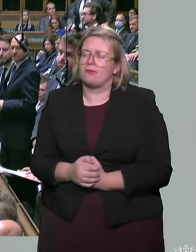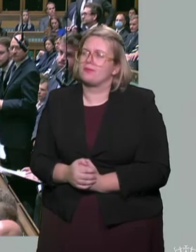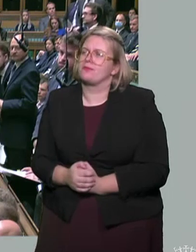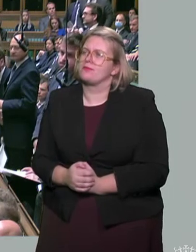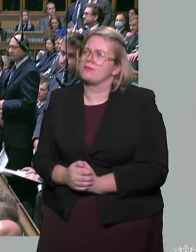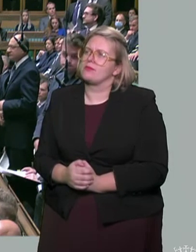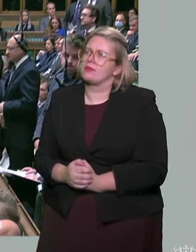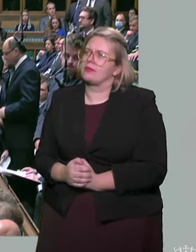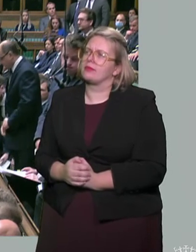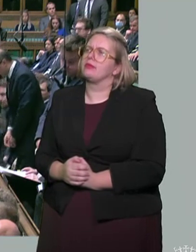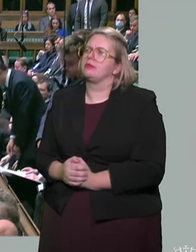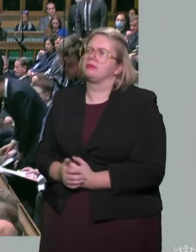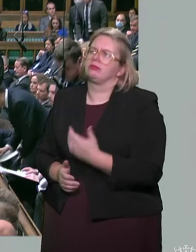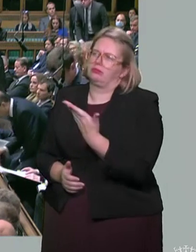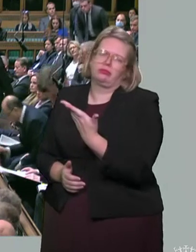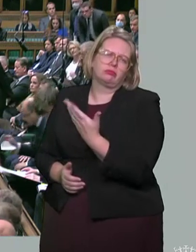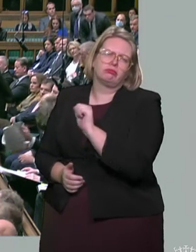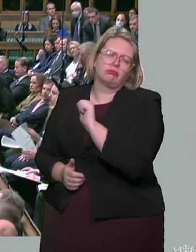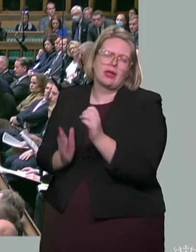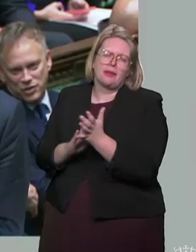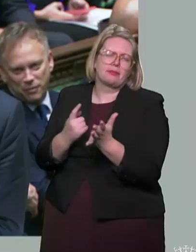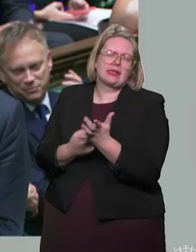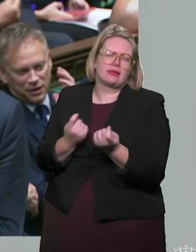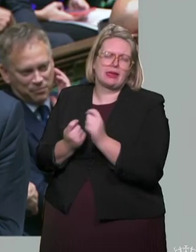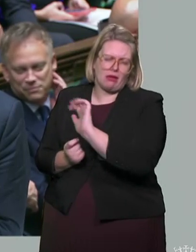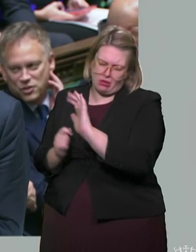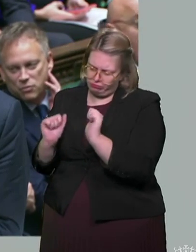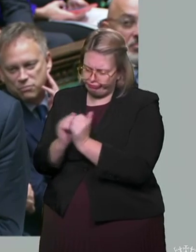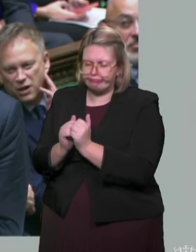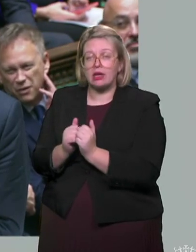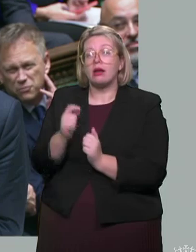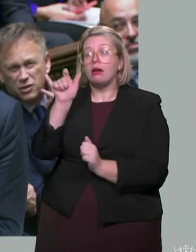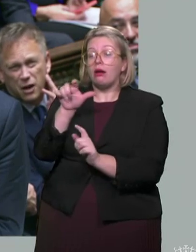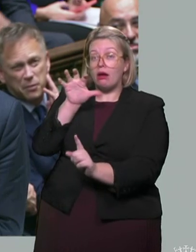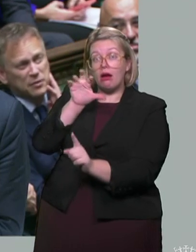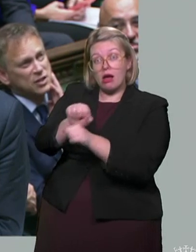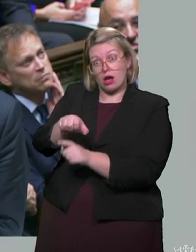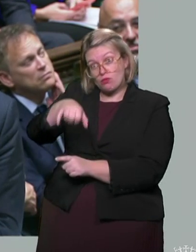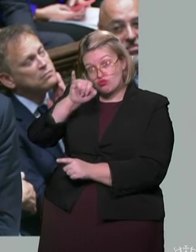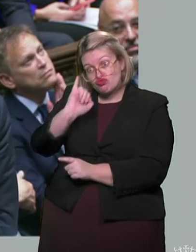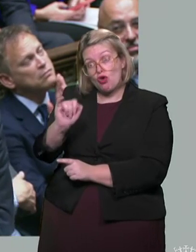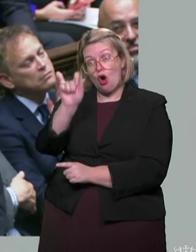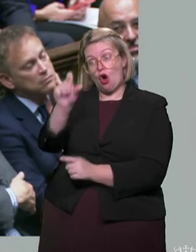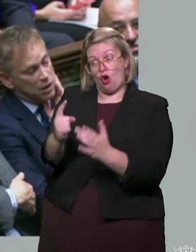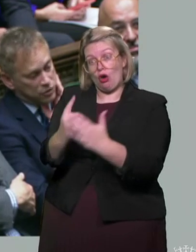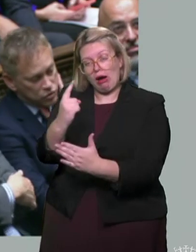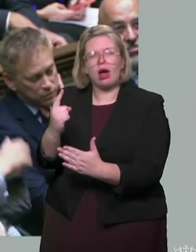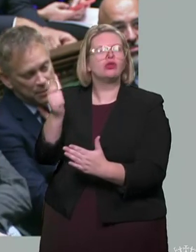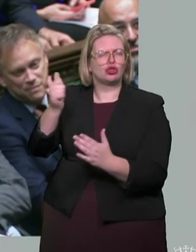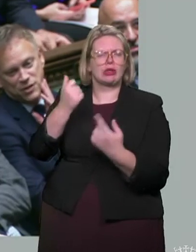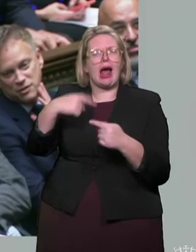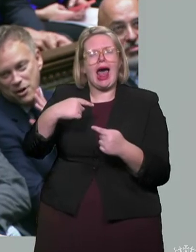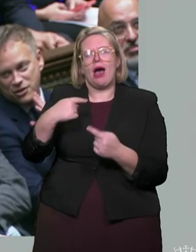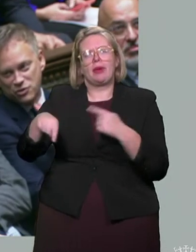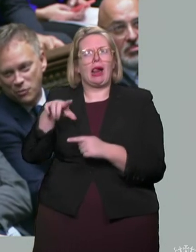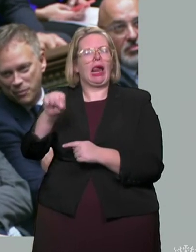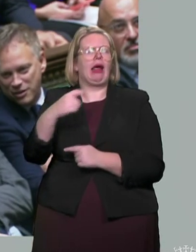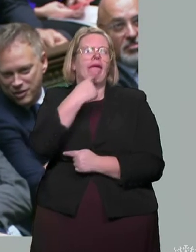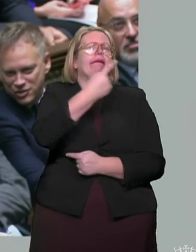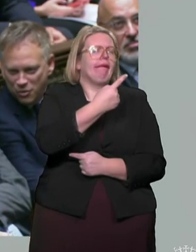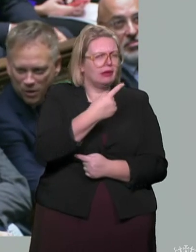Yes. It is vital that people should have the confidence to speak up against wrongdoing wherever they find it, particularly, of course, in the police.